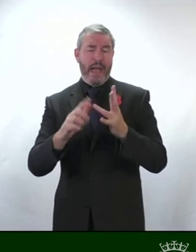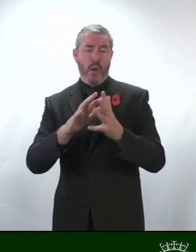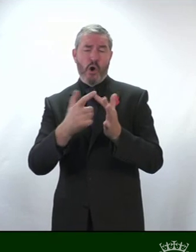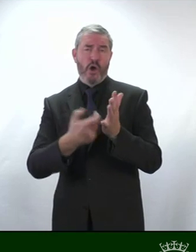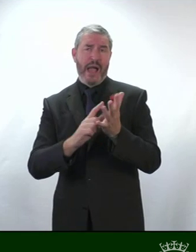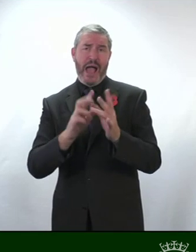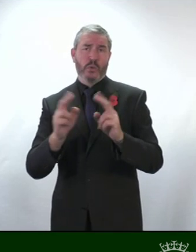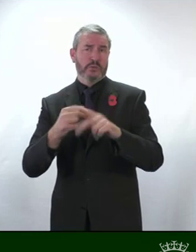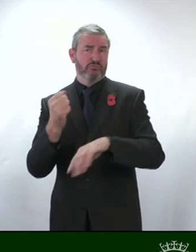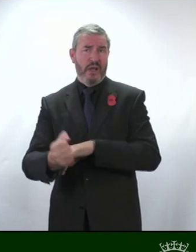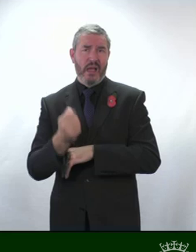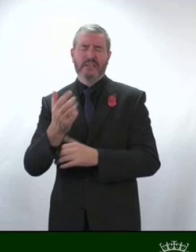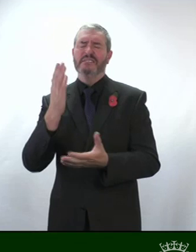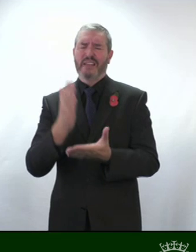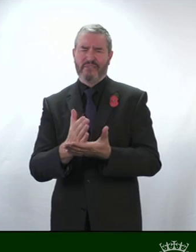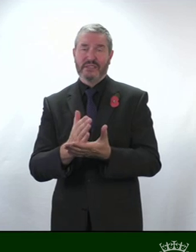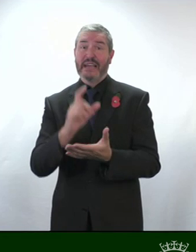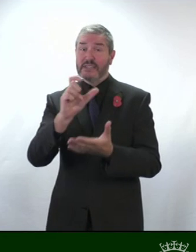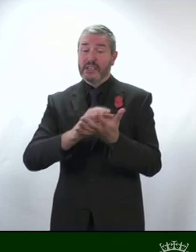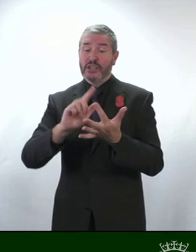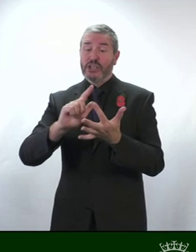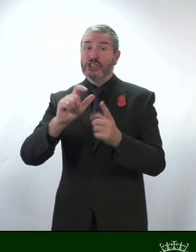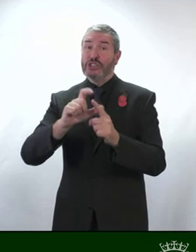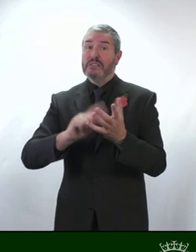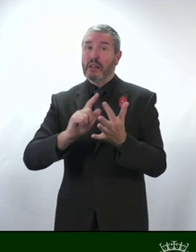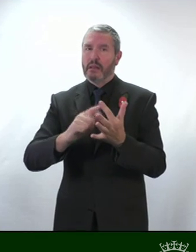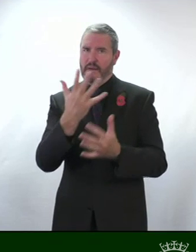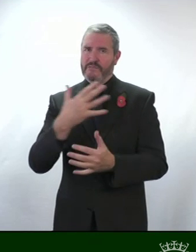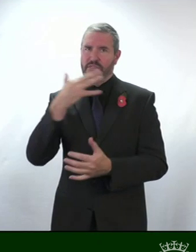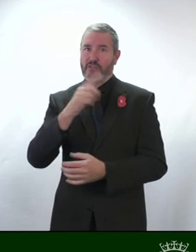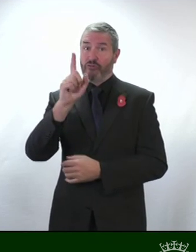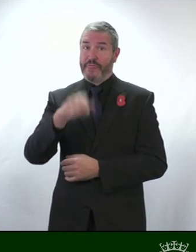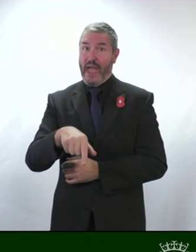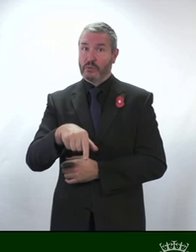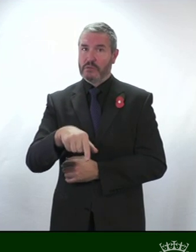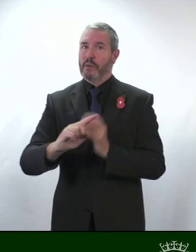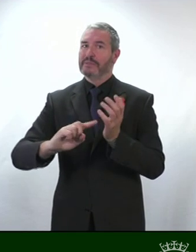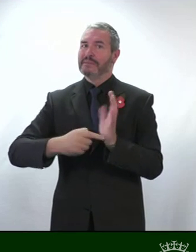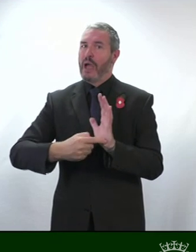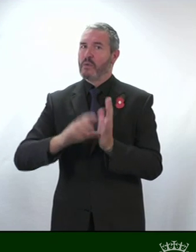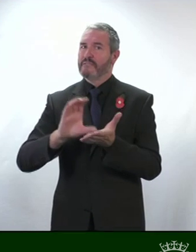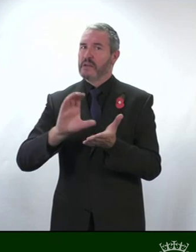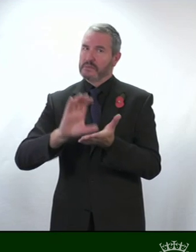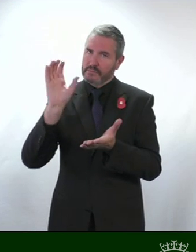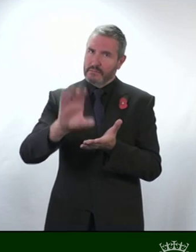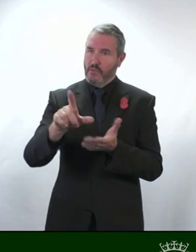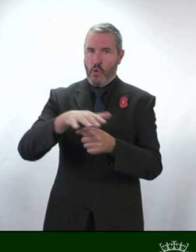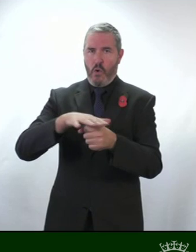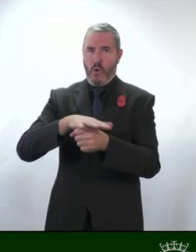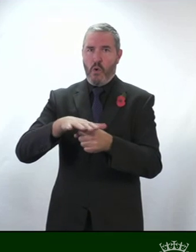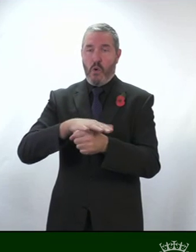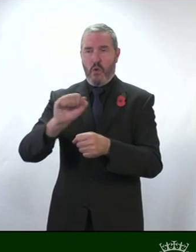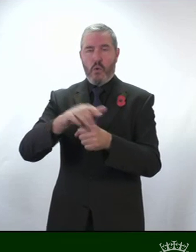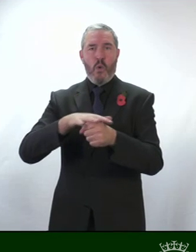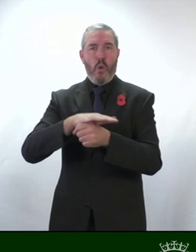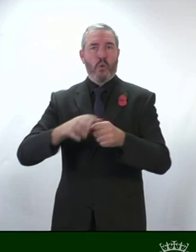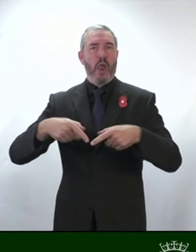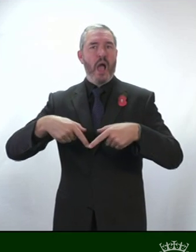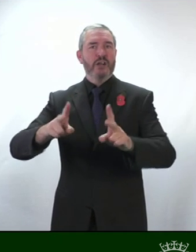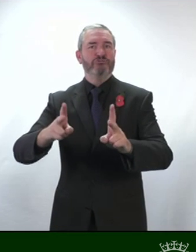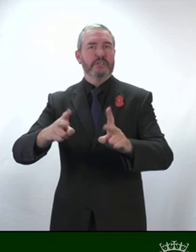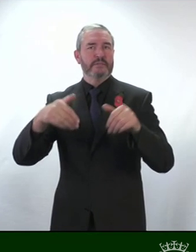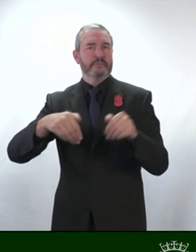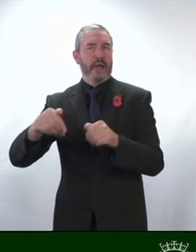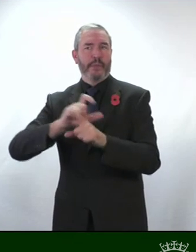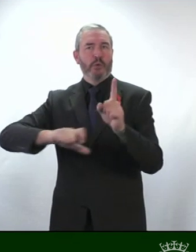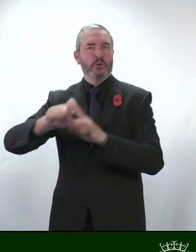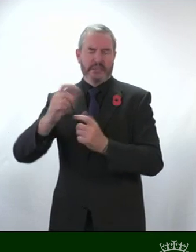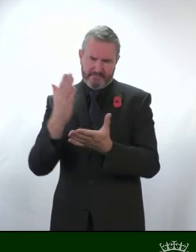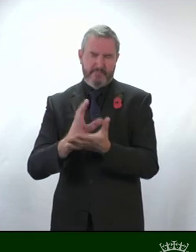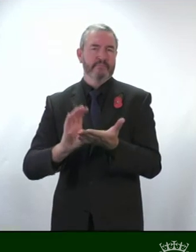In addition, I can tell my hon. Friend that Cheadle will receive at least £500,000 from the towns fund to support the local high street and the local community.